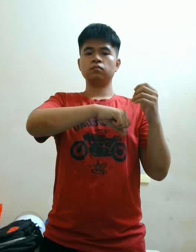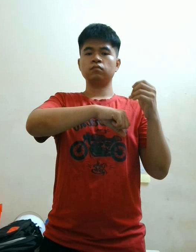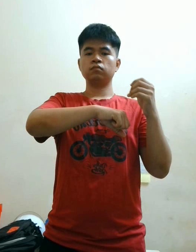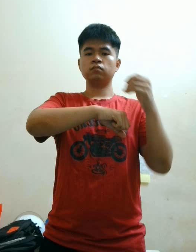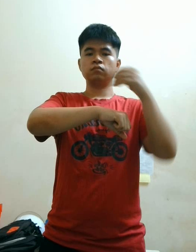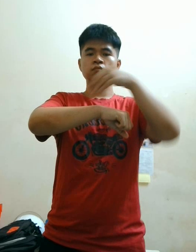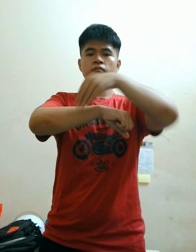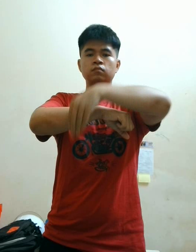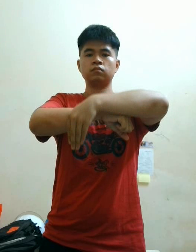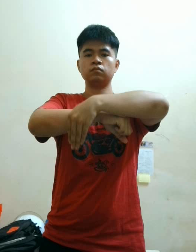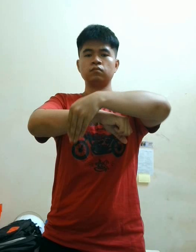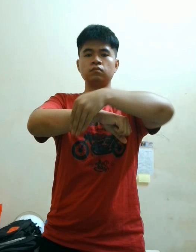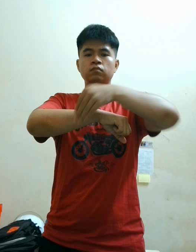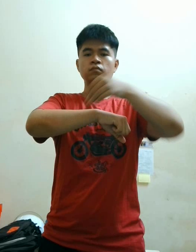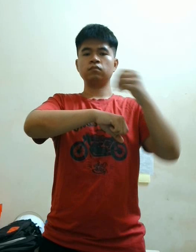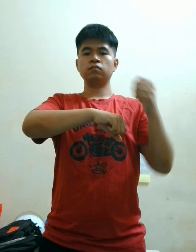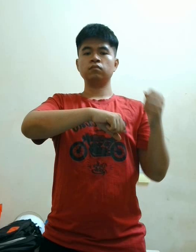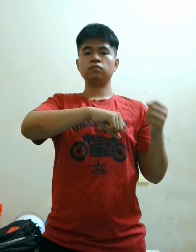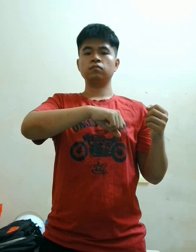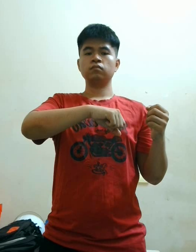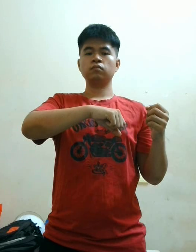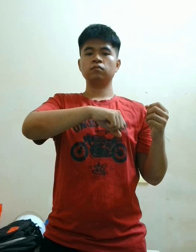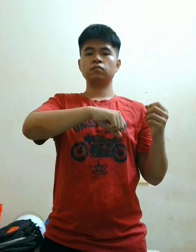buoi chieu